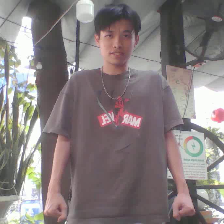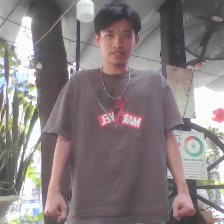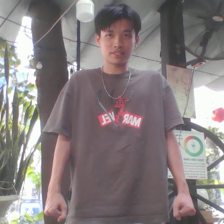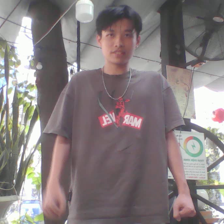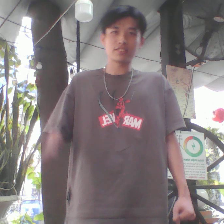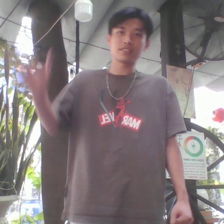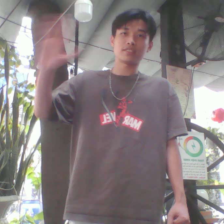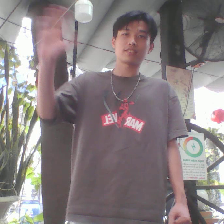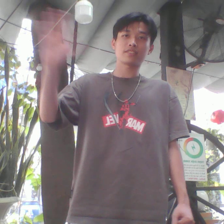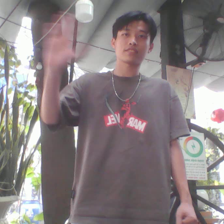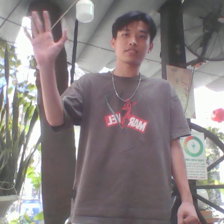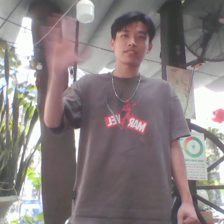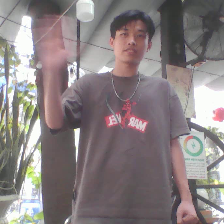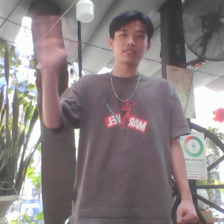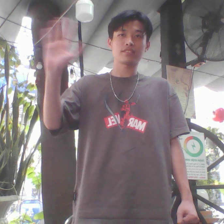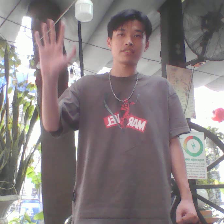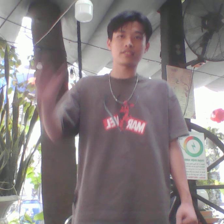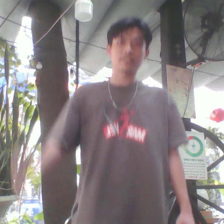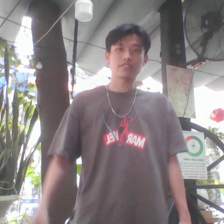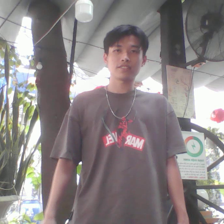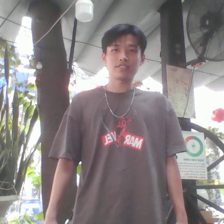xin chào